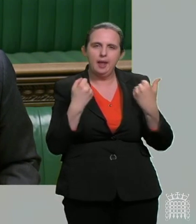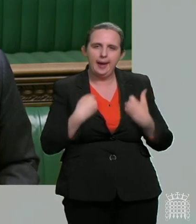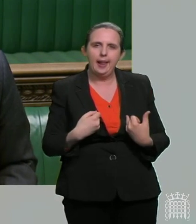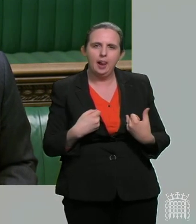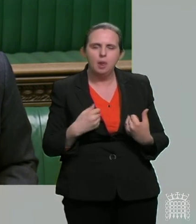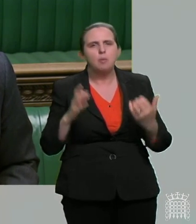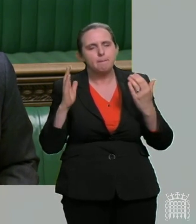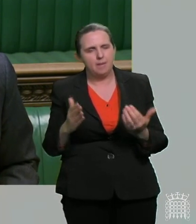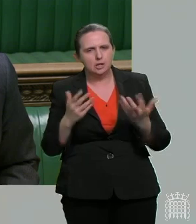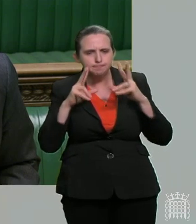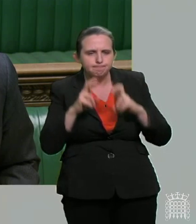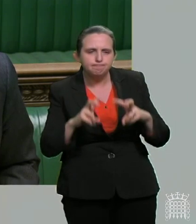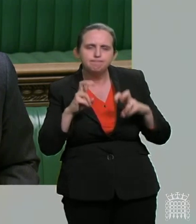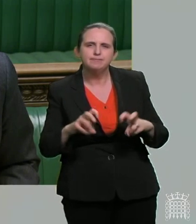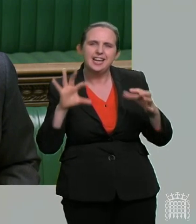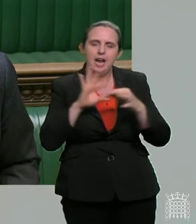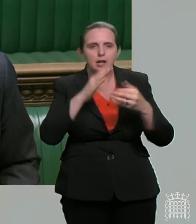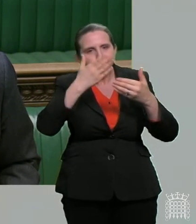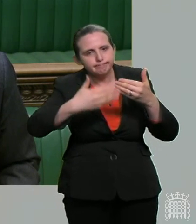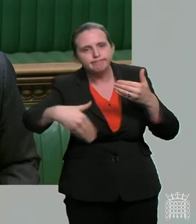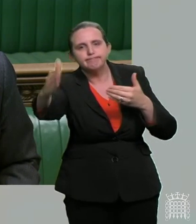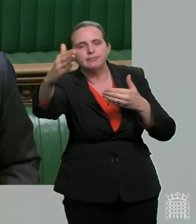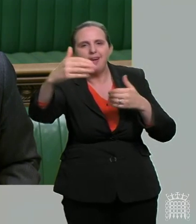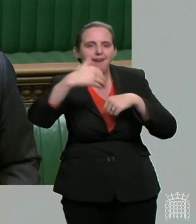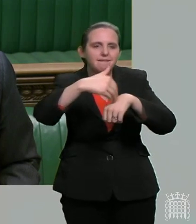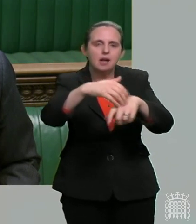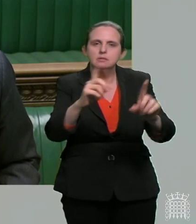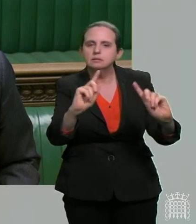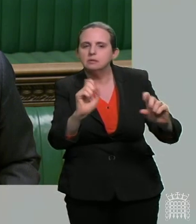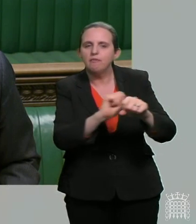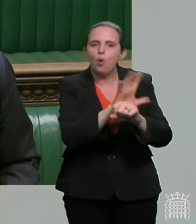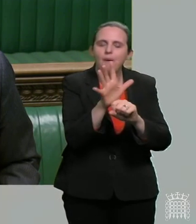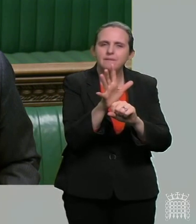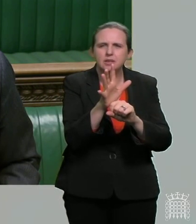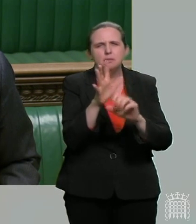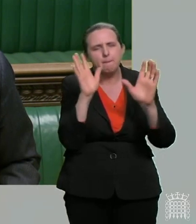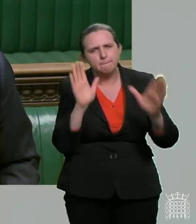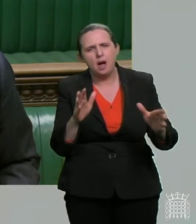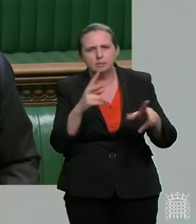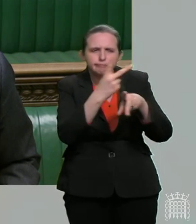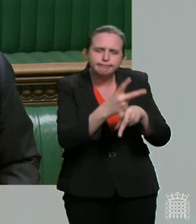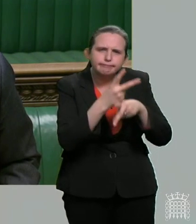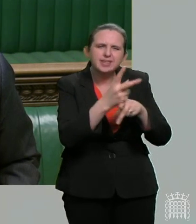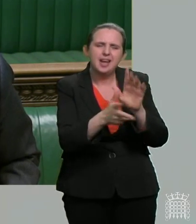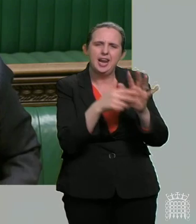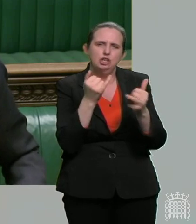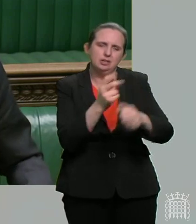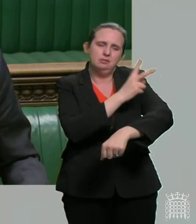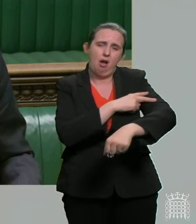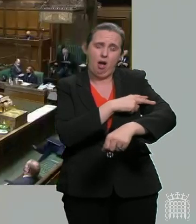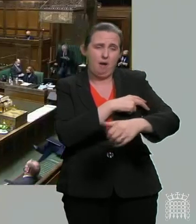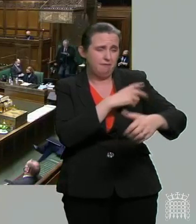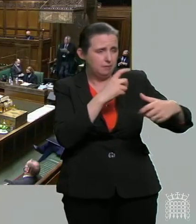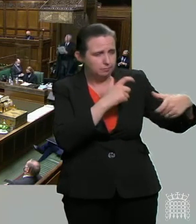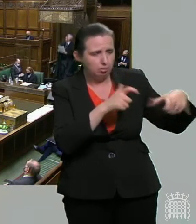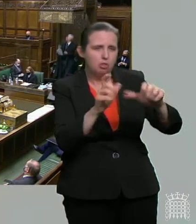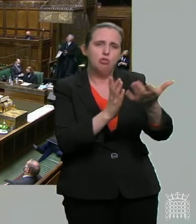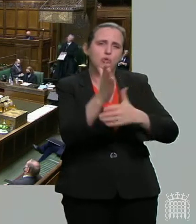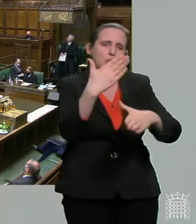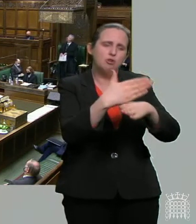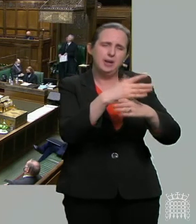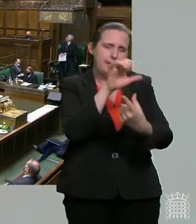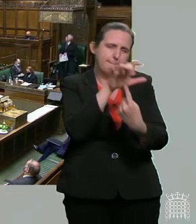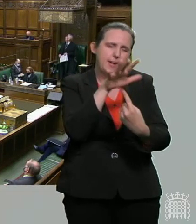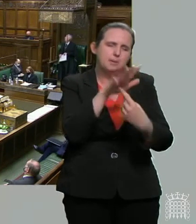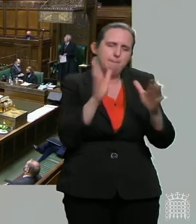We must study the long-term effects of covid and ensure that we continue to look after our wonderful NHS staff throughout their careers.